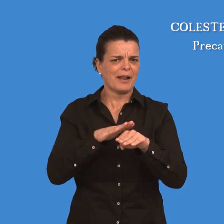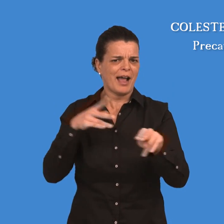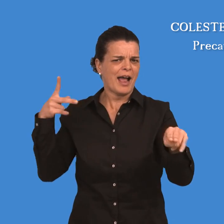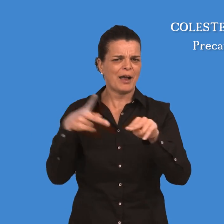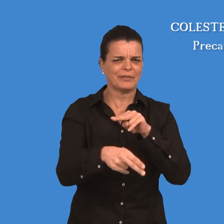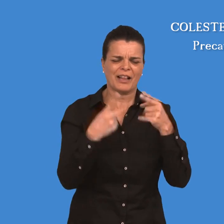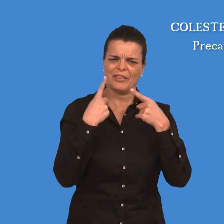evitar